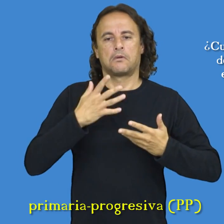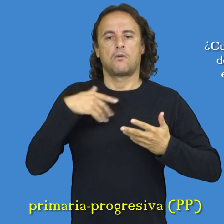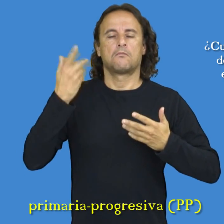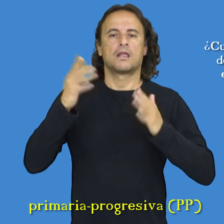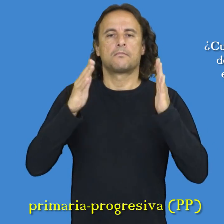despues